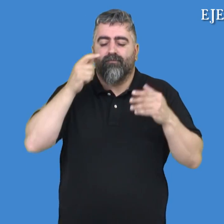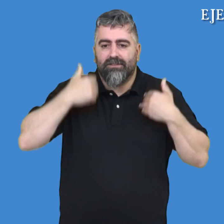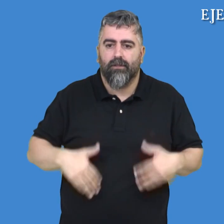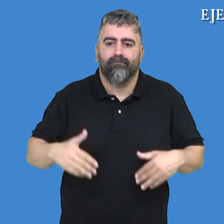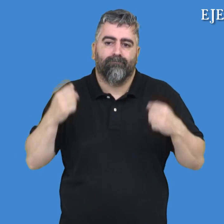cuerpo